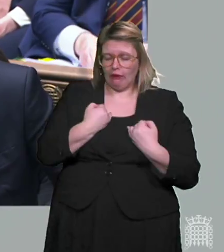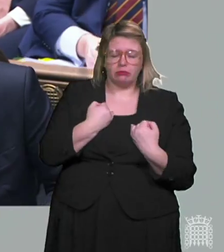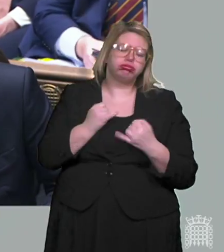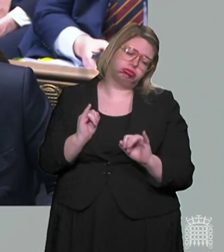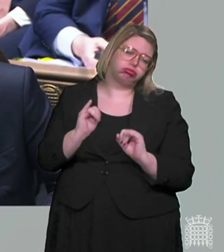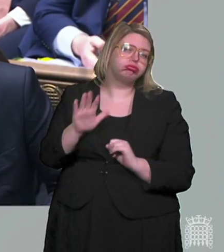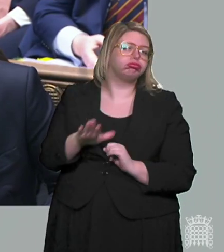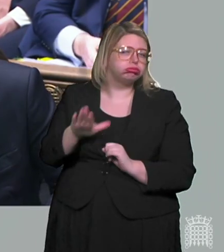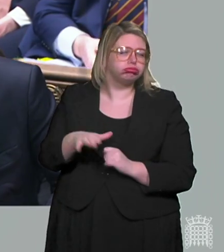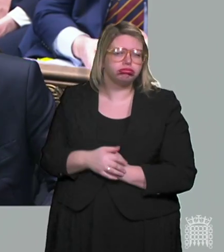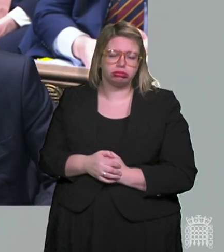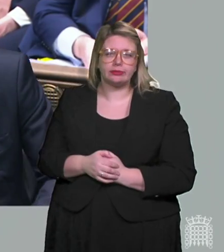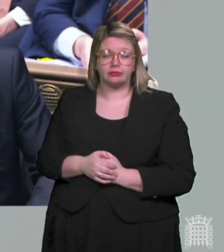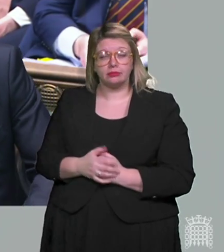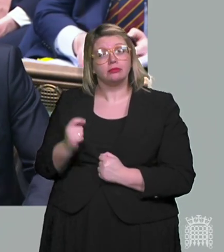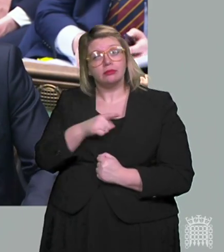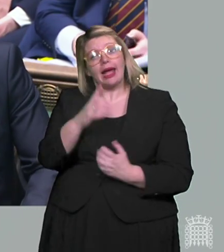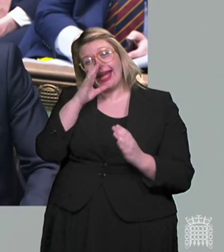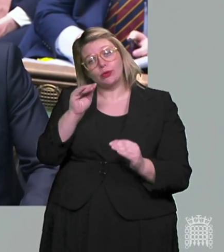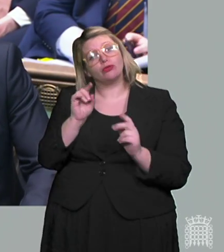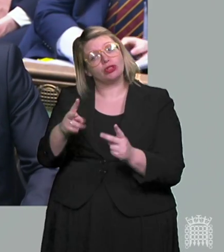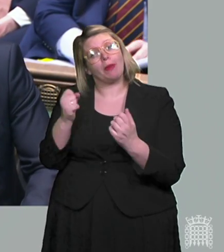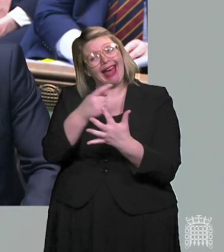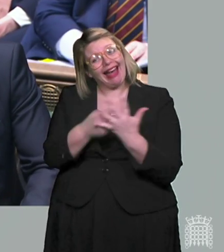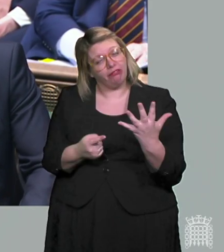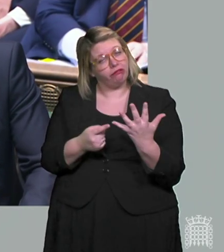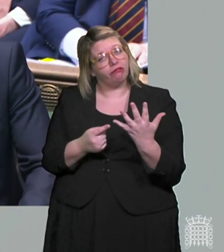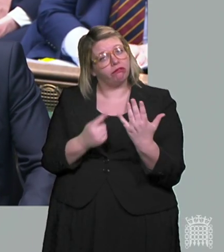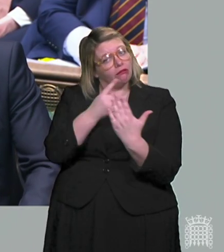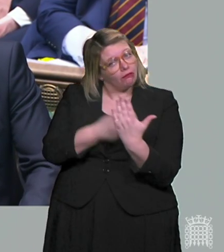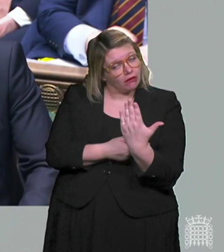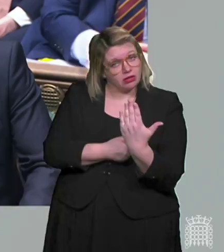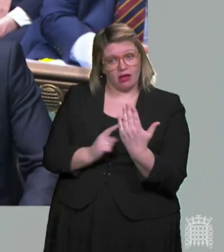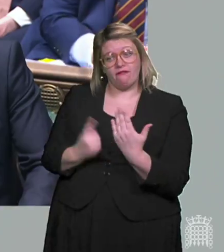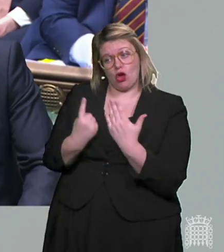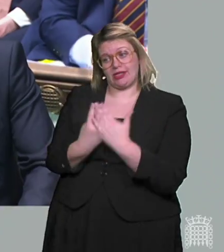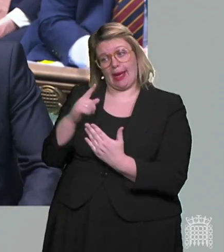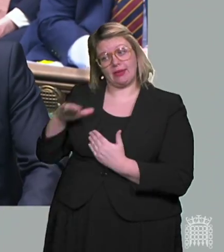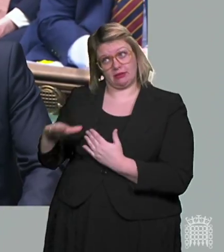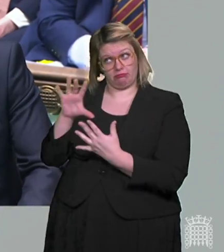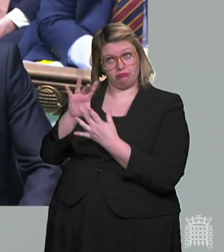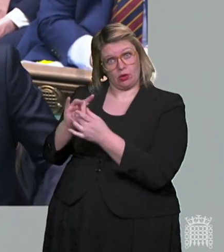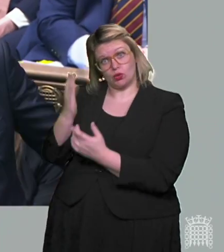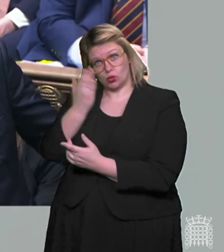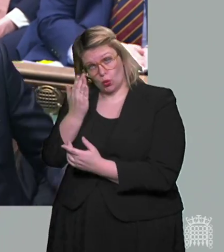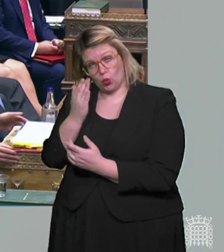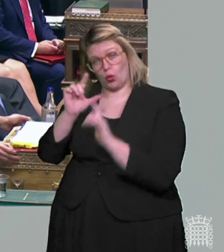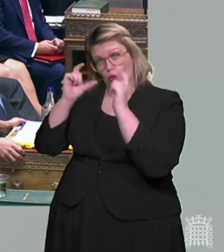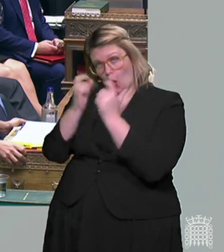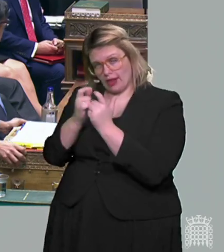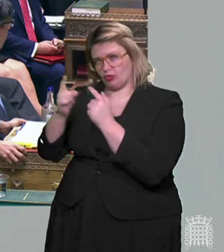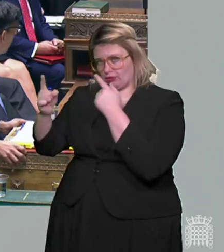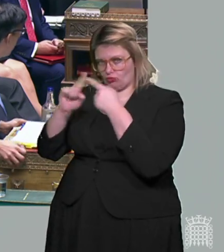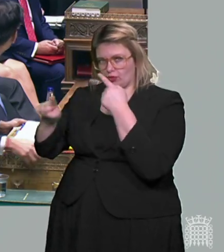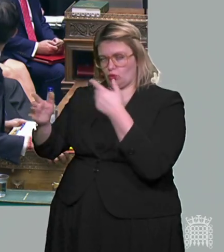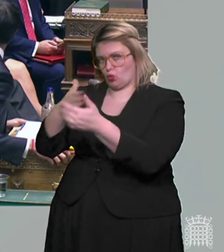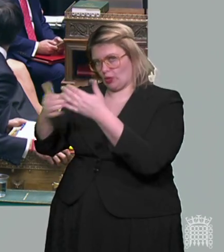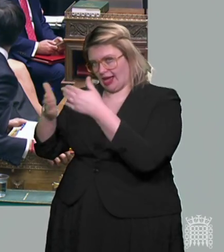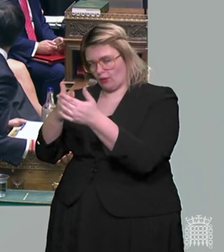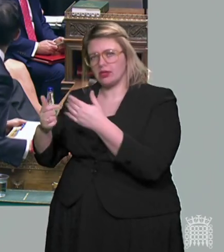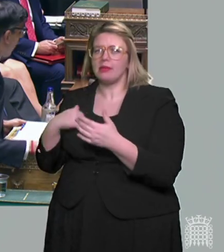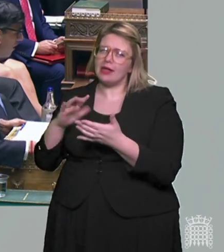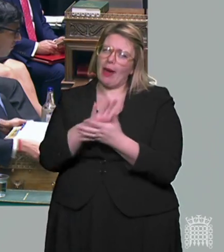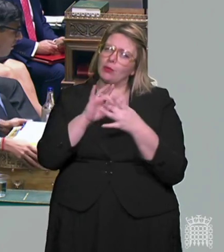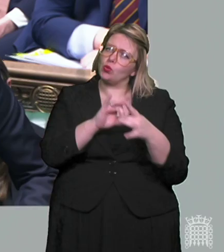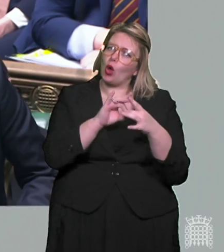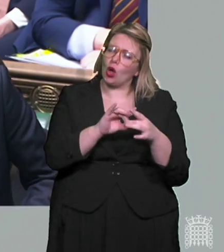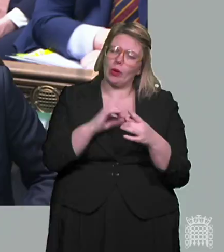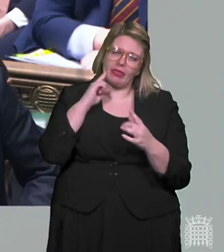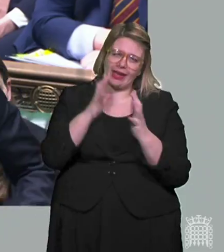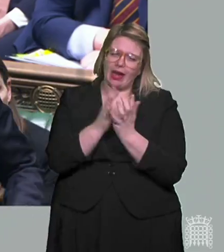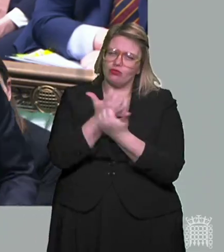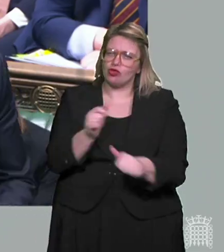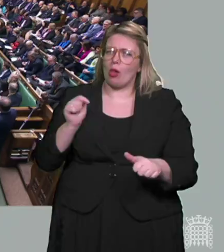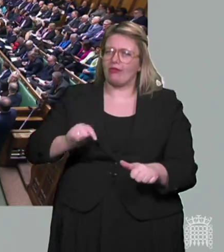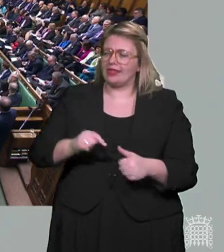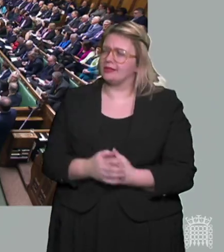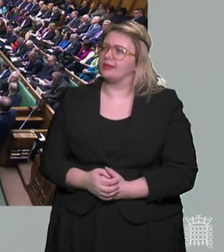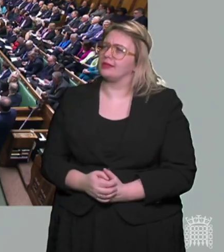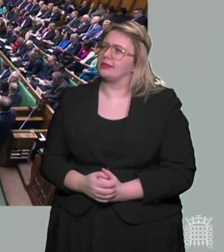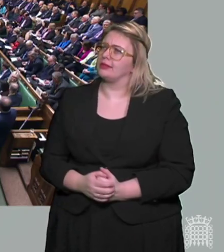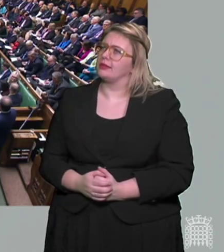There are allowances that are made, and in the first instance students will speak to their school or college to make those reasonable adjustments, but I will be happy to ensure that we work with my honourable Friend to find a resolution in Lara’s case.